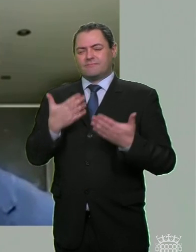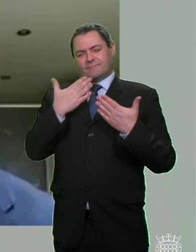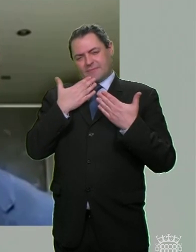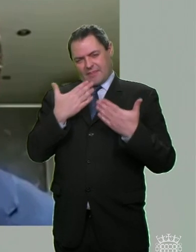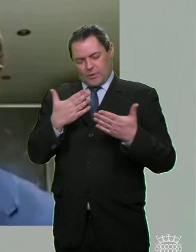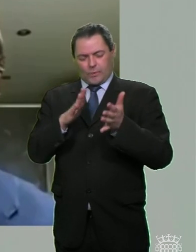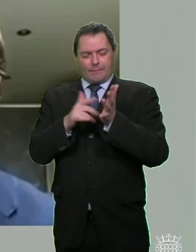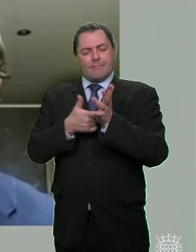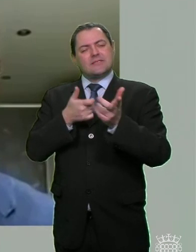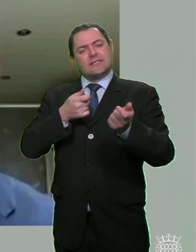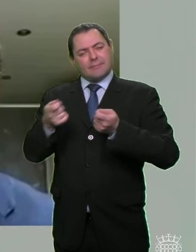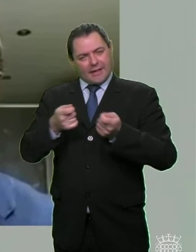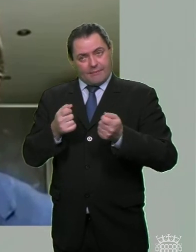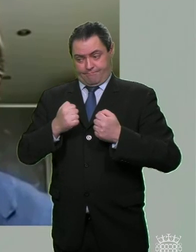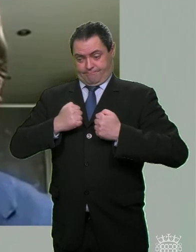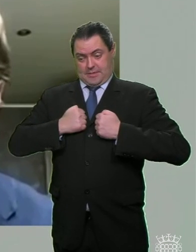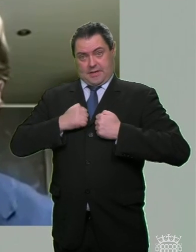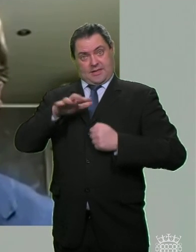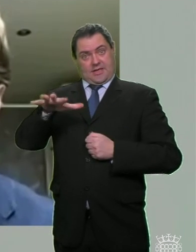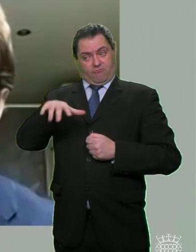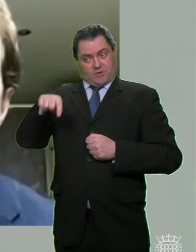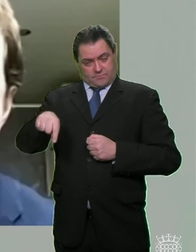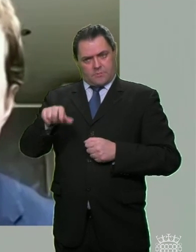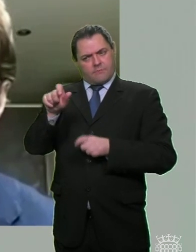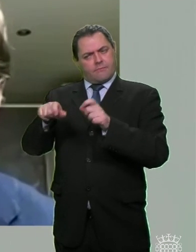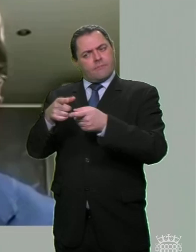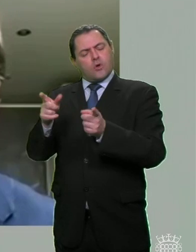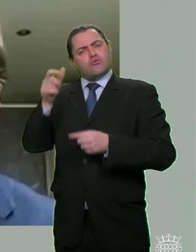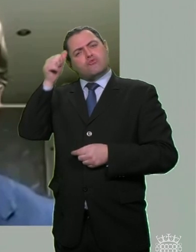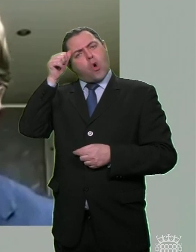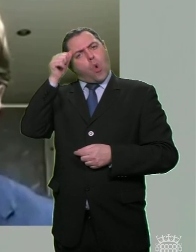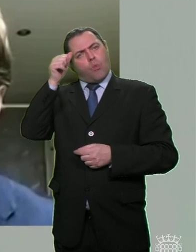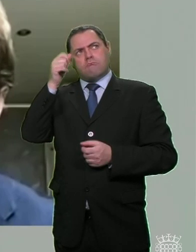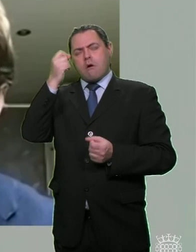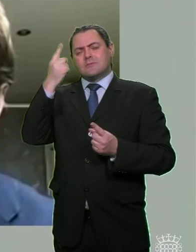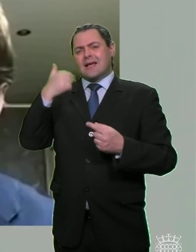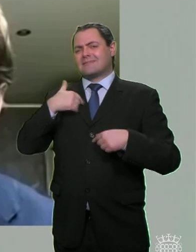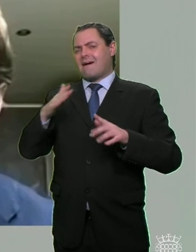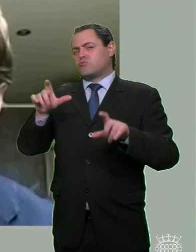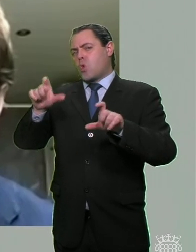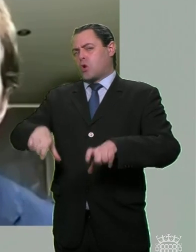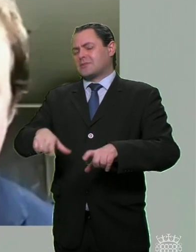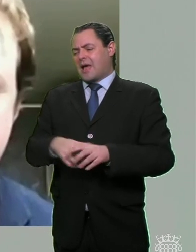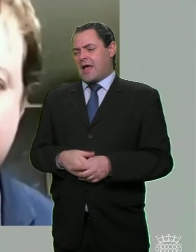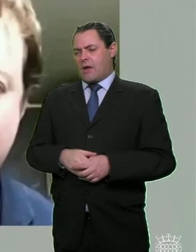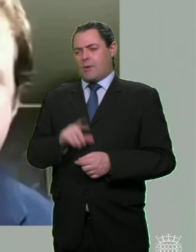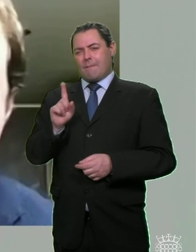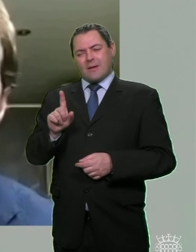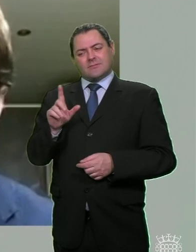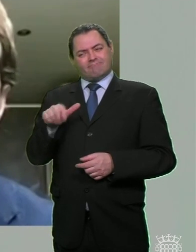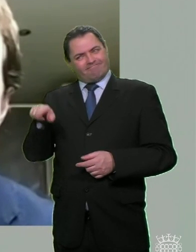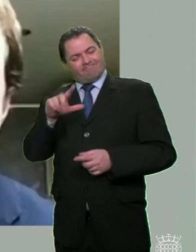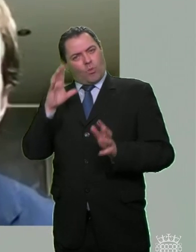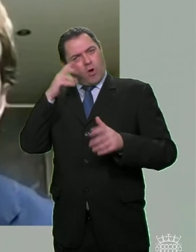Paul BristowMy constituents recognise the need for lockdown but are increasingly concerned about their mental health.